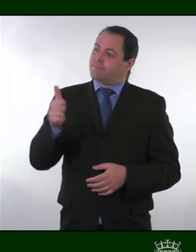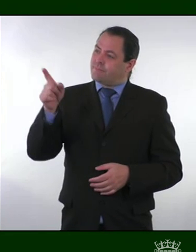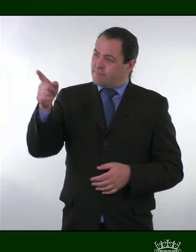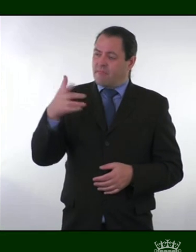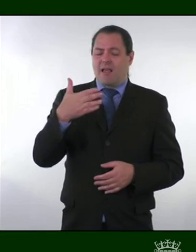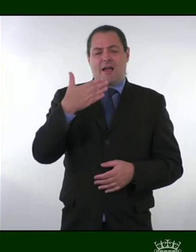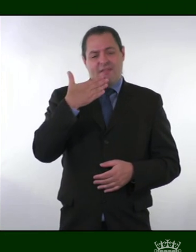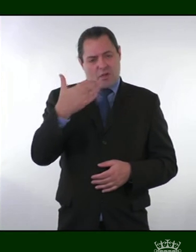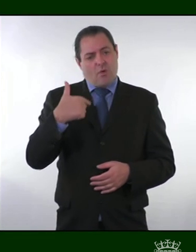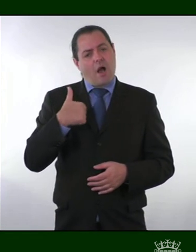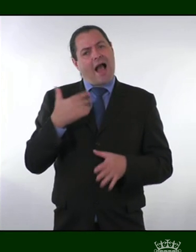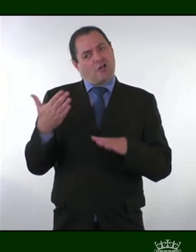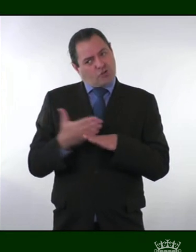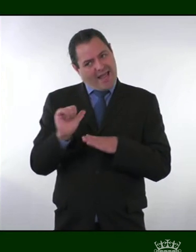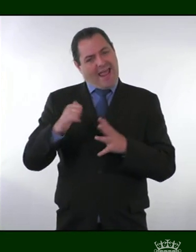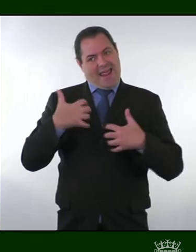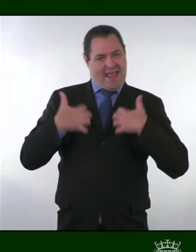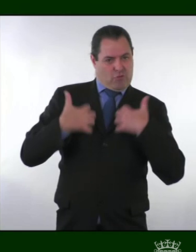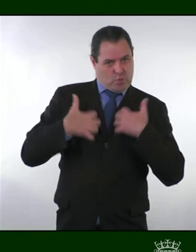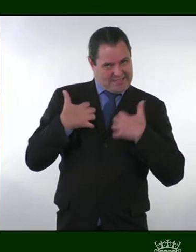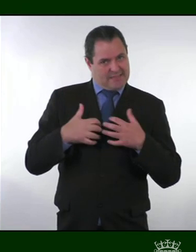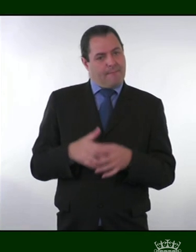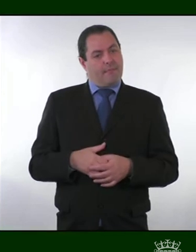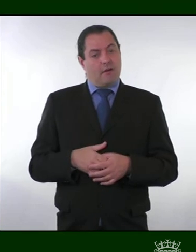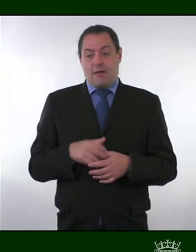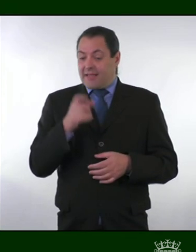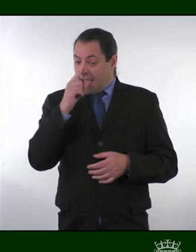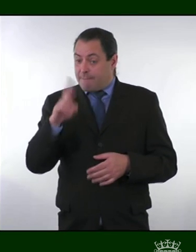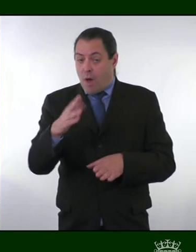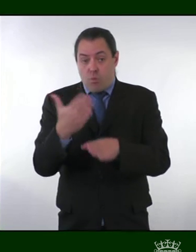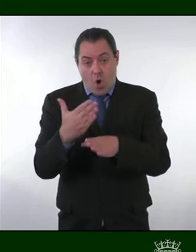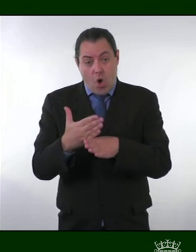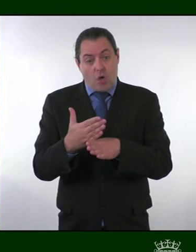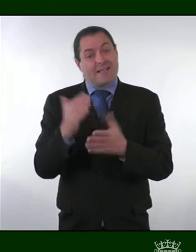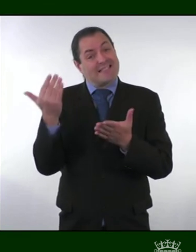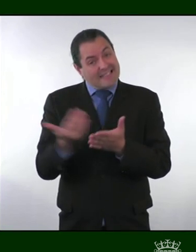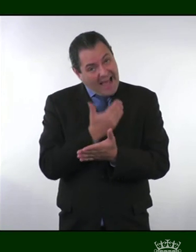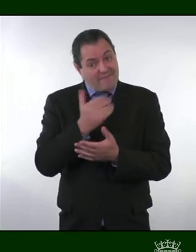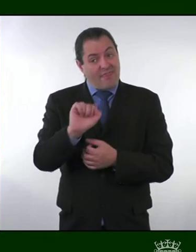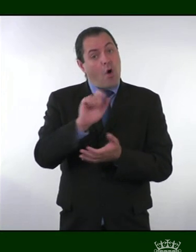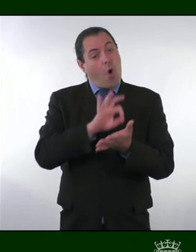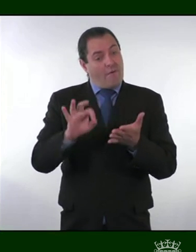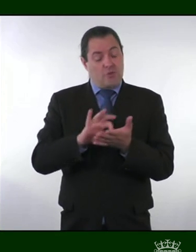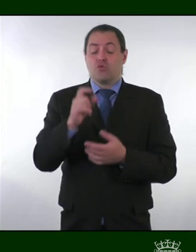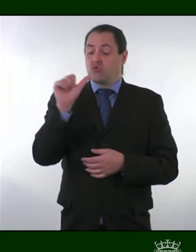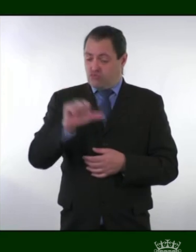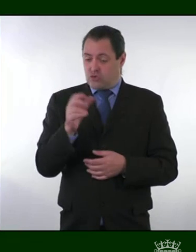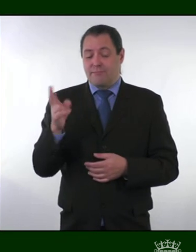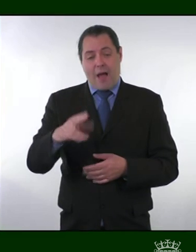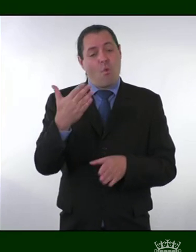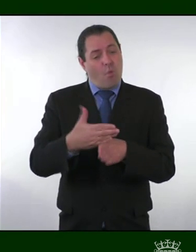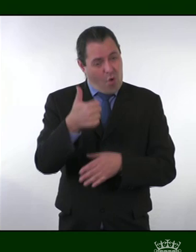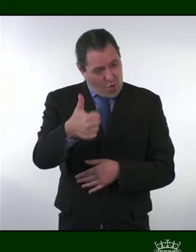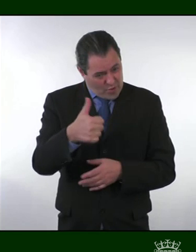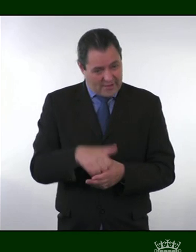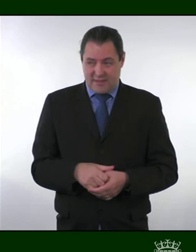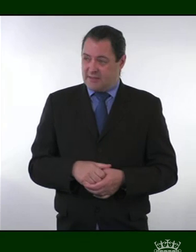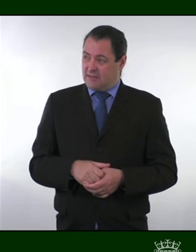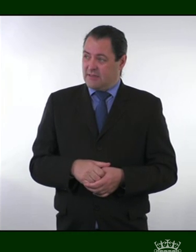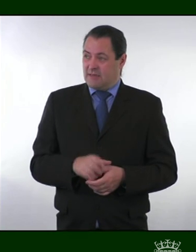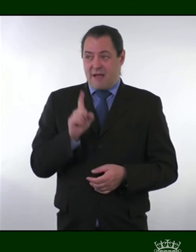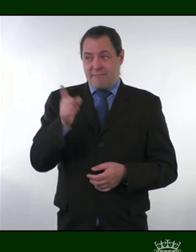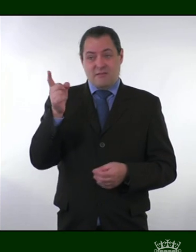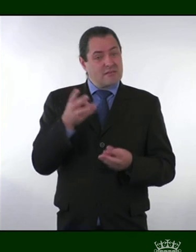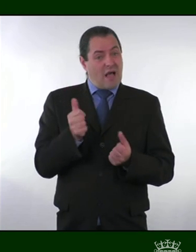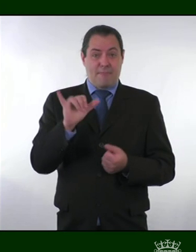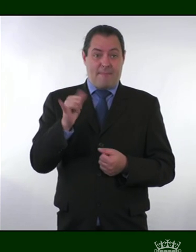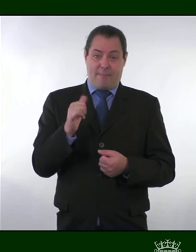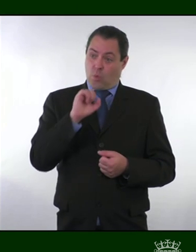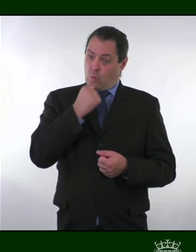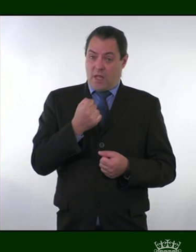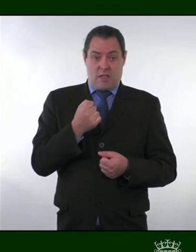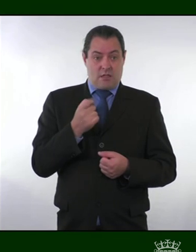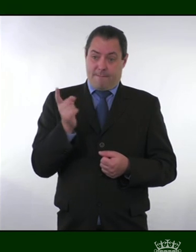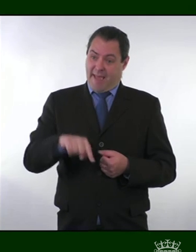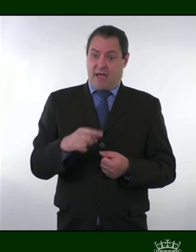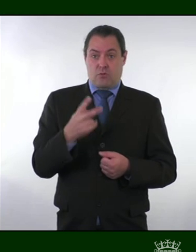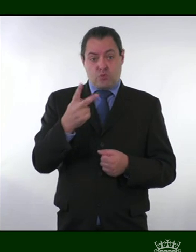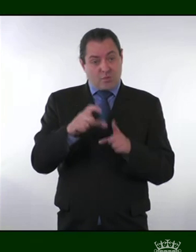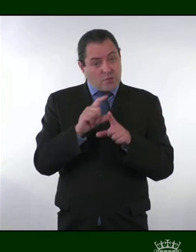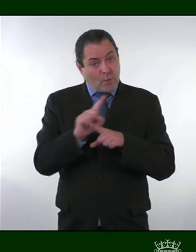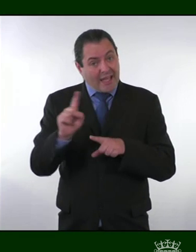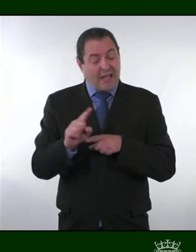I share my right honourable Friend’s enthusiasm that those who can get back to work safely in their offices should do so, but realistically many will only want to do so for two or three days a week.